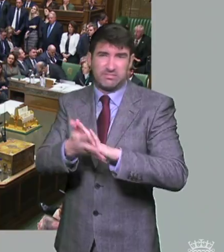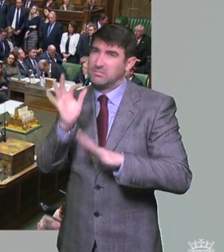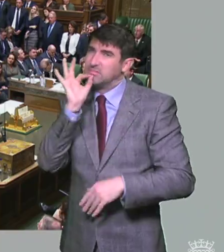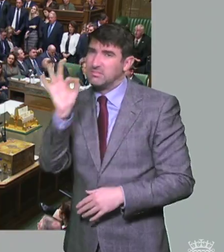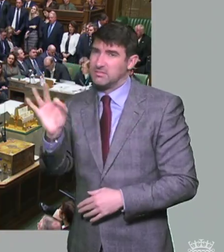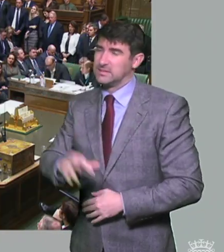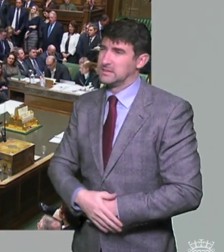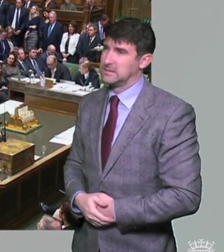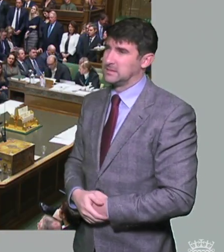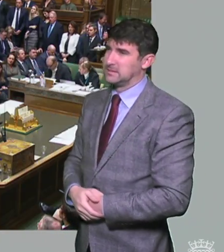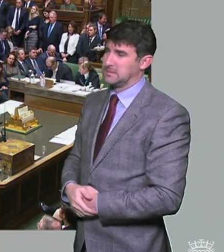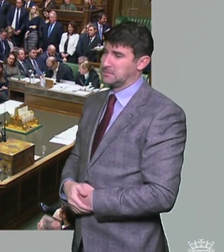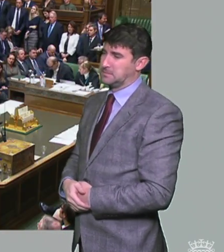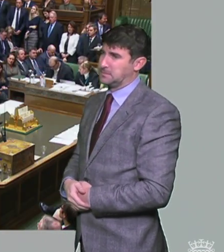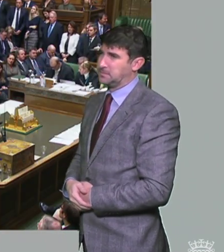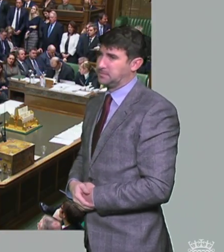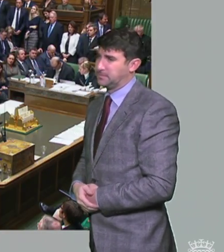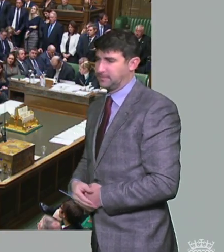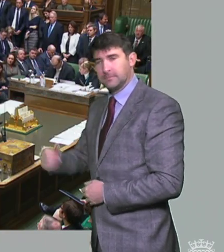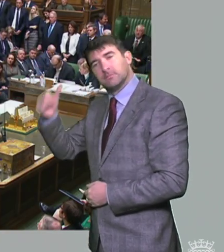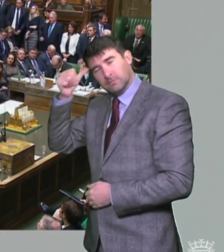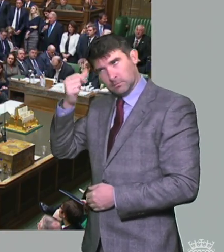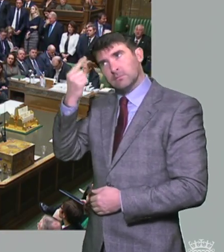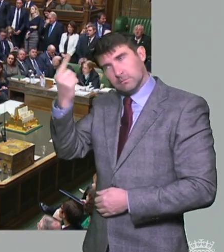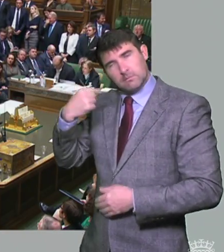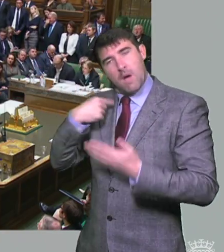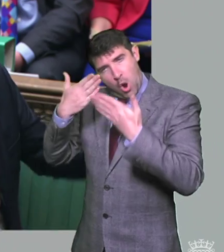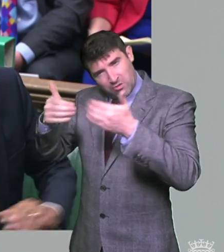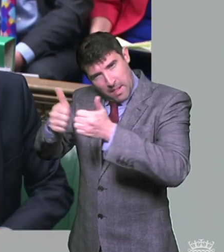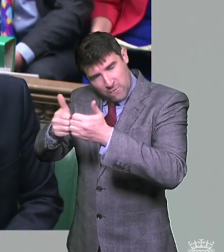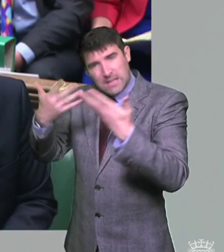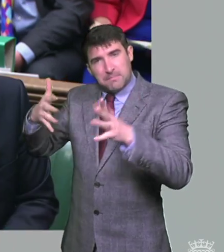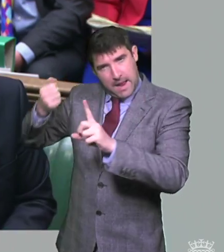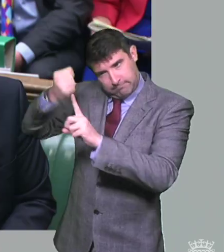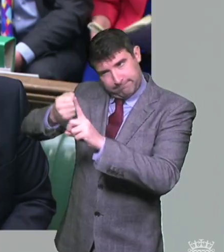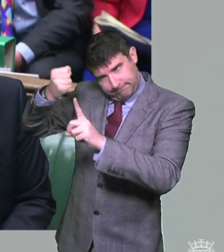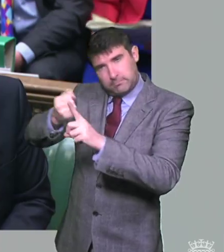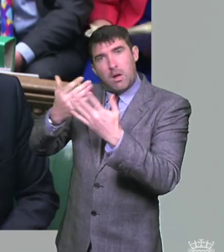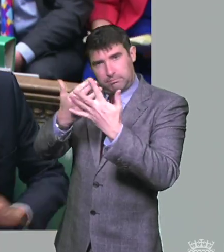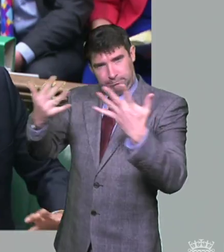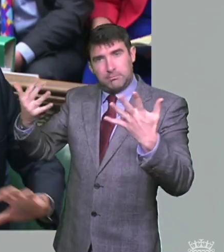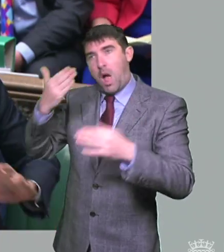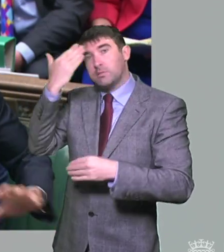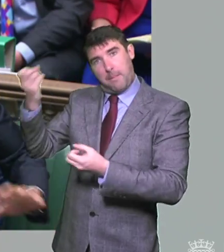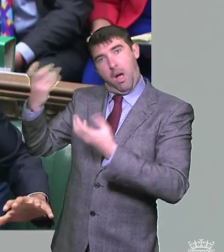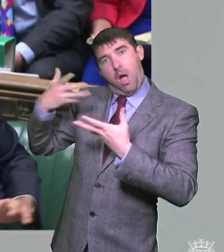My right honourable Friend is a vociferous campaigner on that issue, as I learnt over the summer.